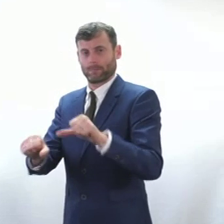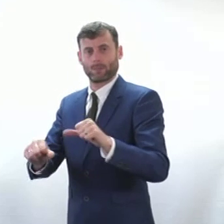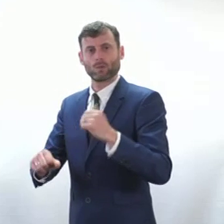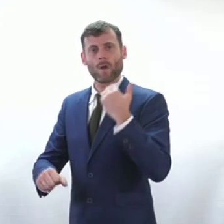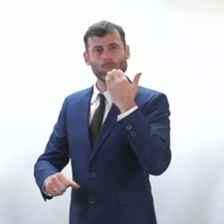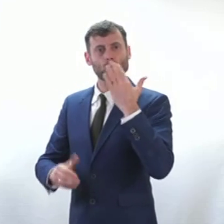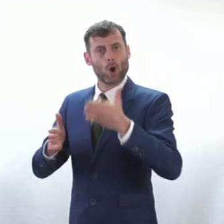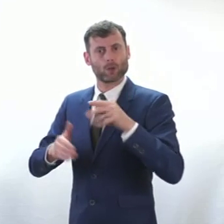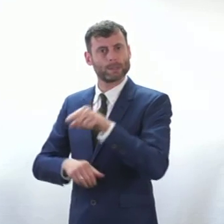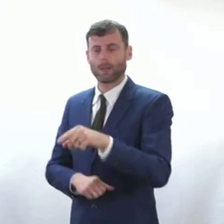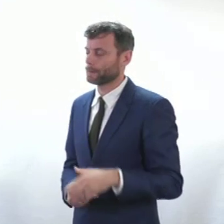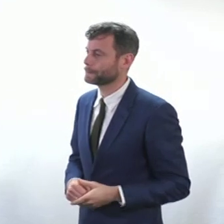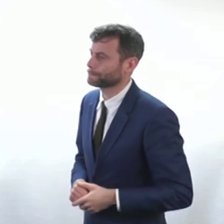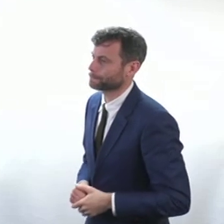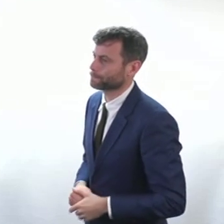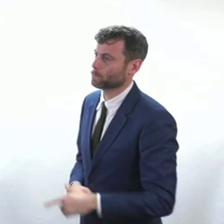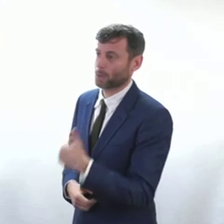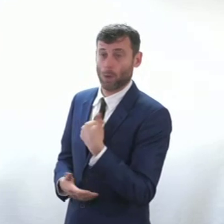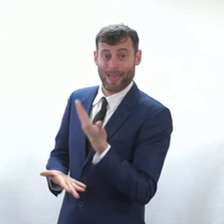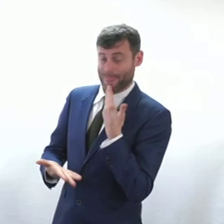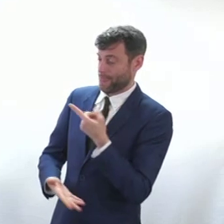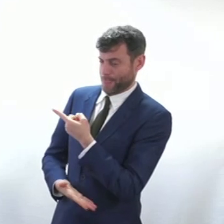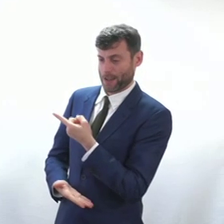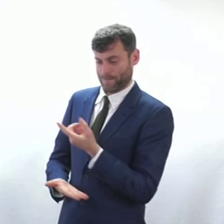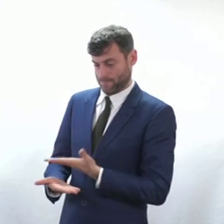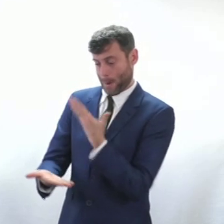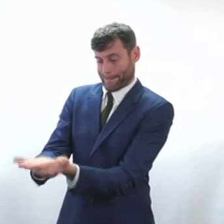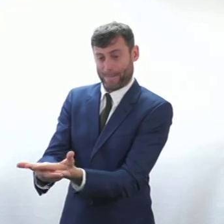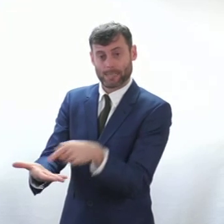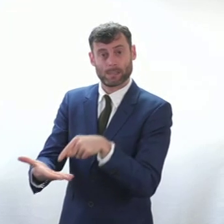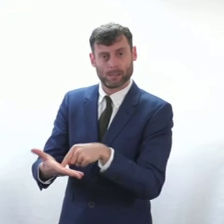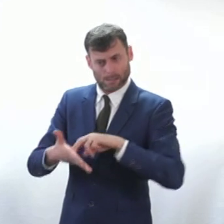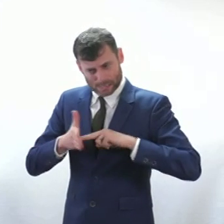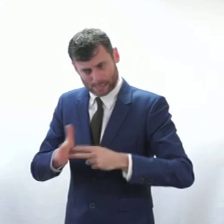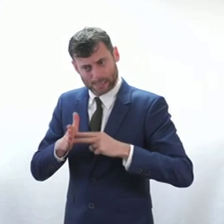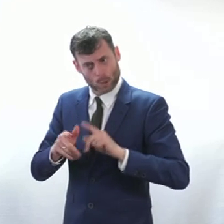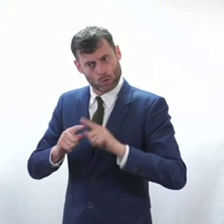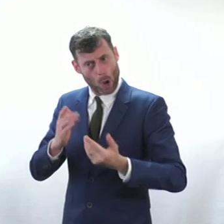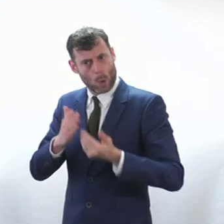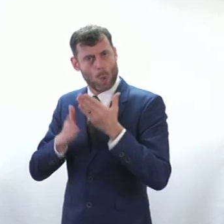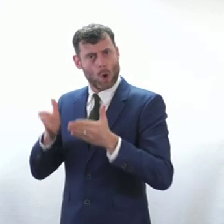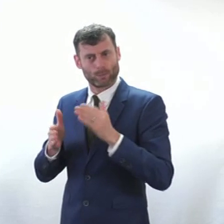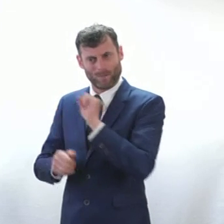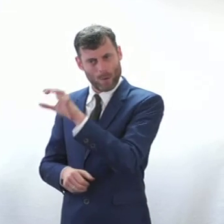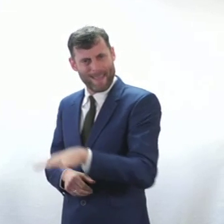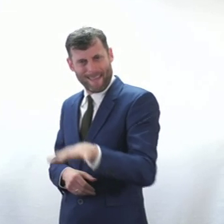I thank my hon. Friend for his campaign and for everything he does for his constituents.